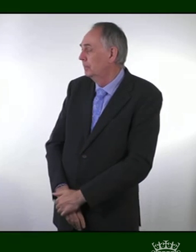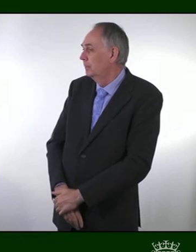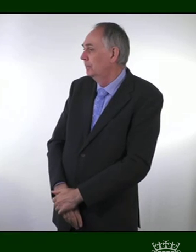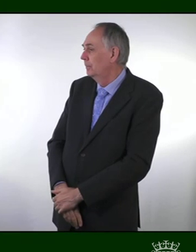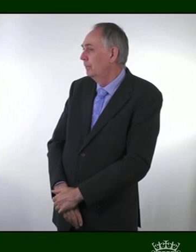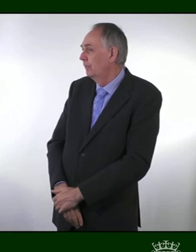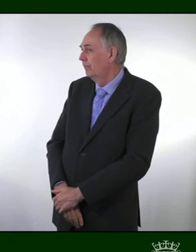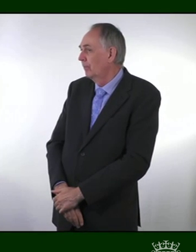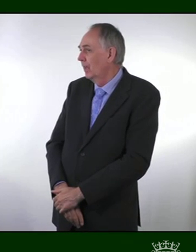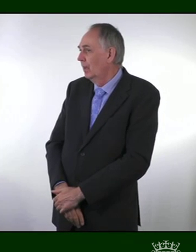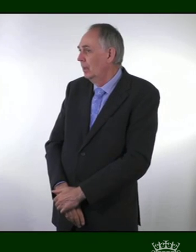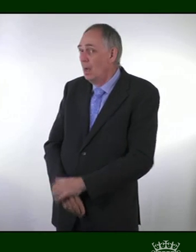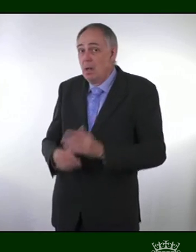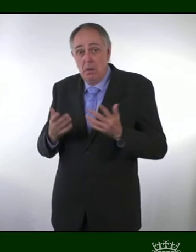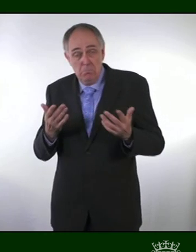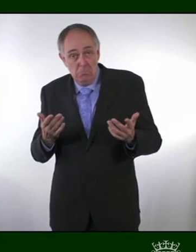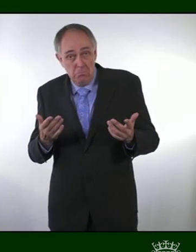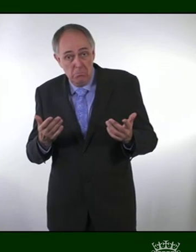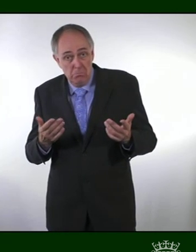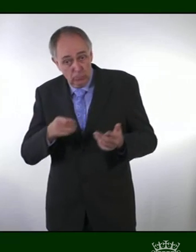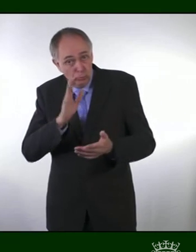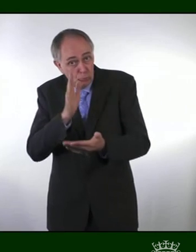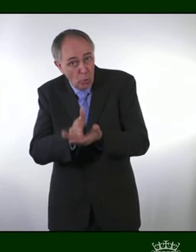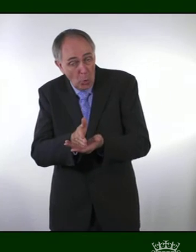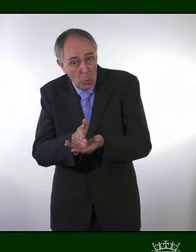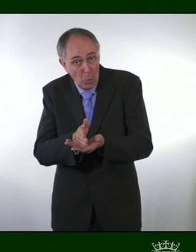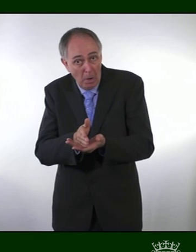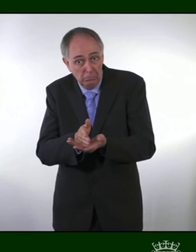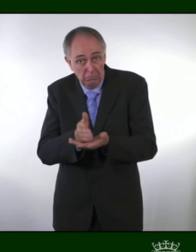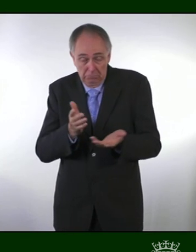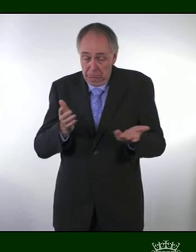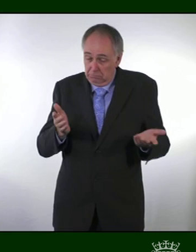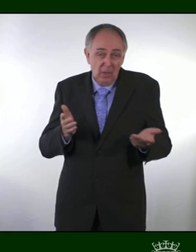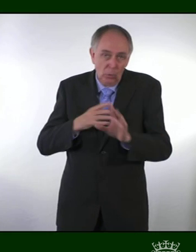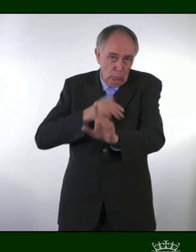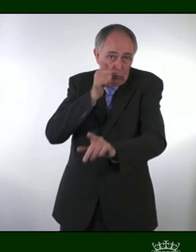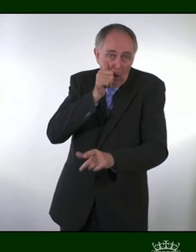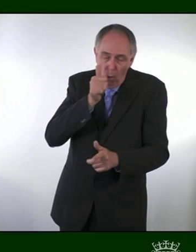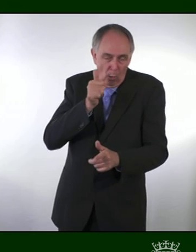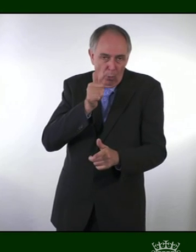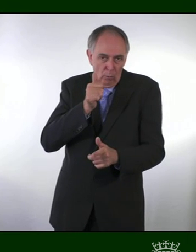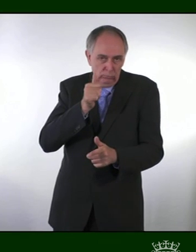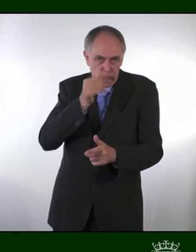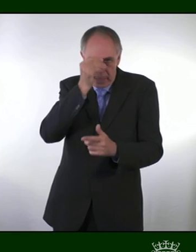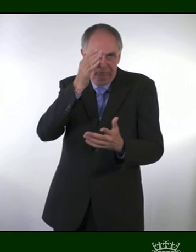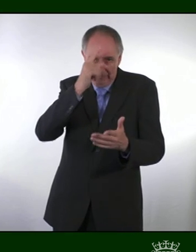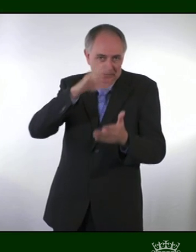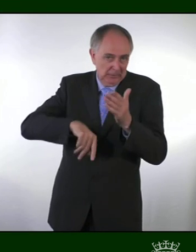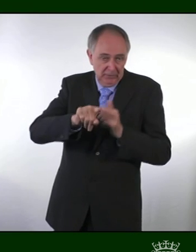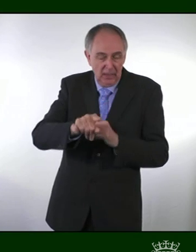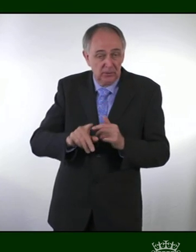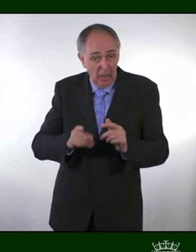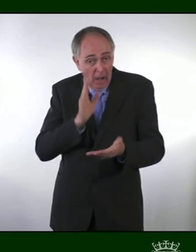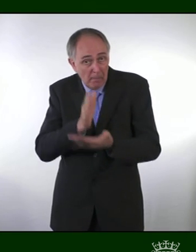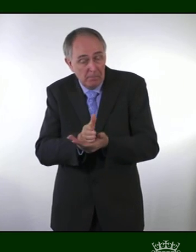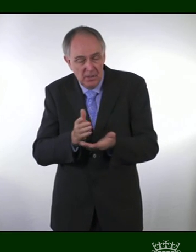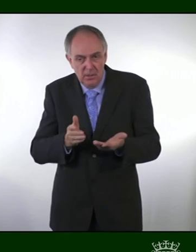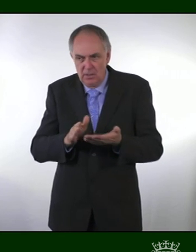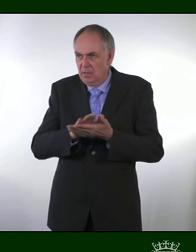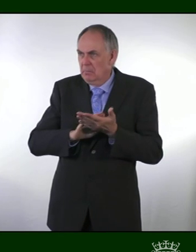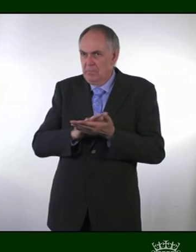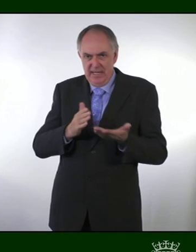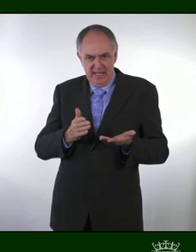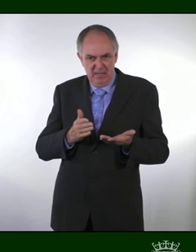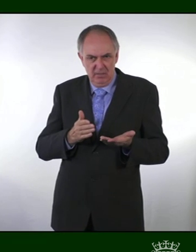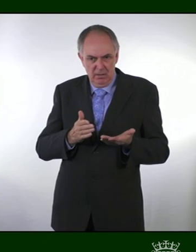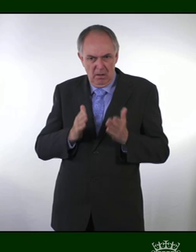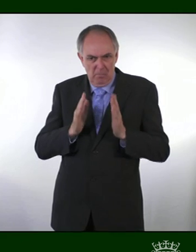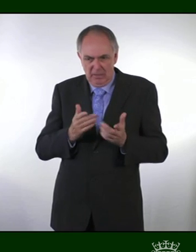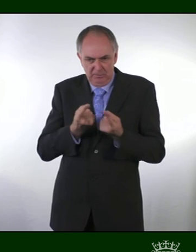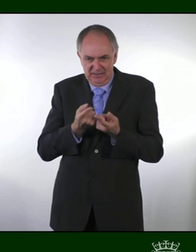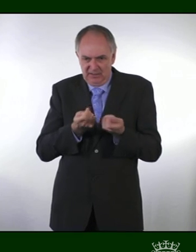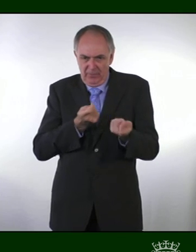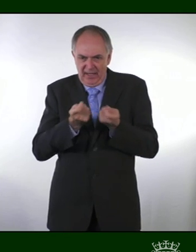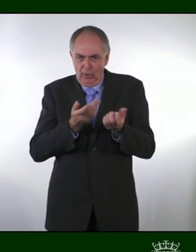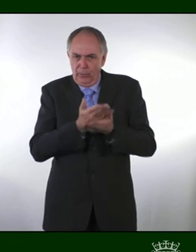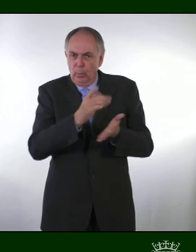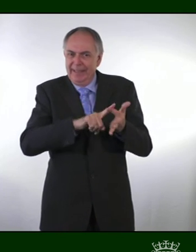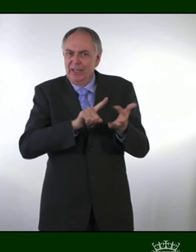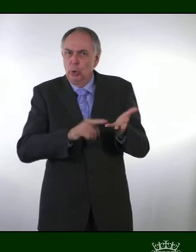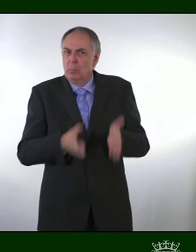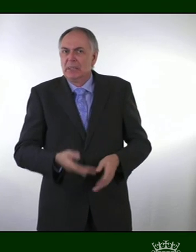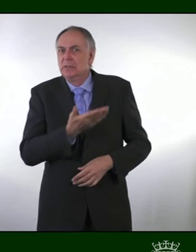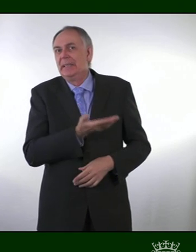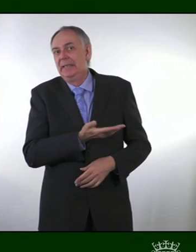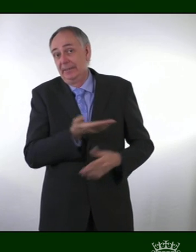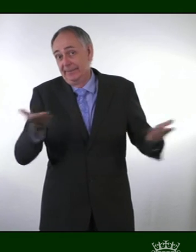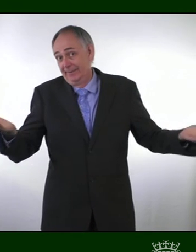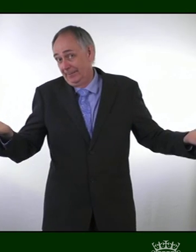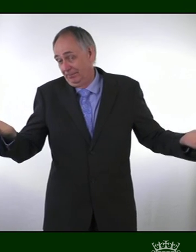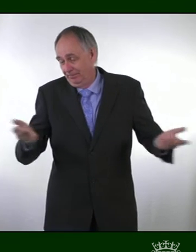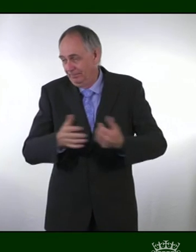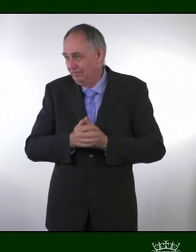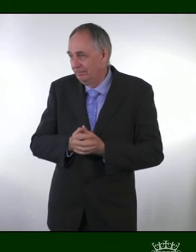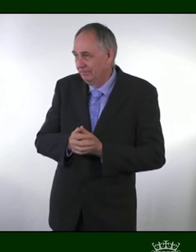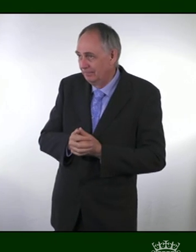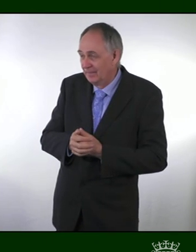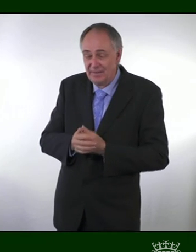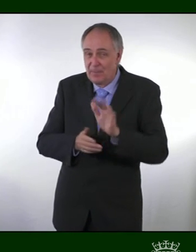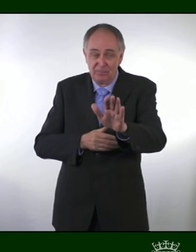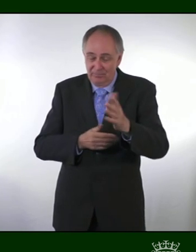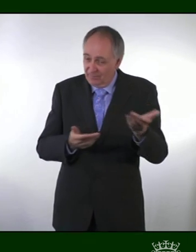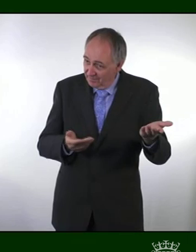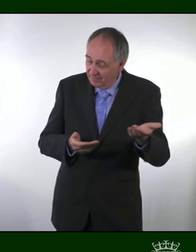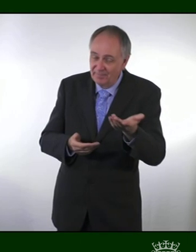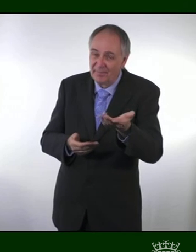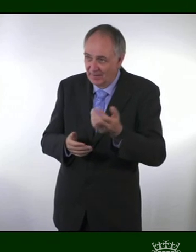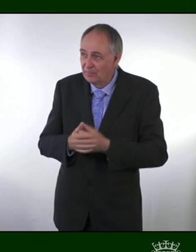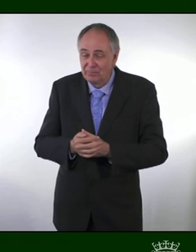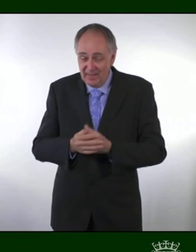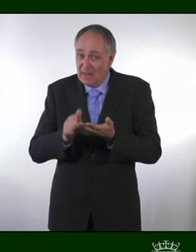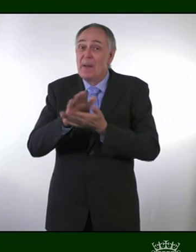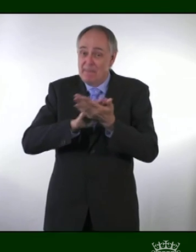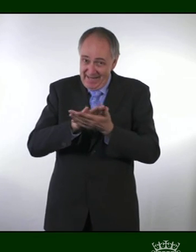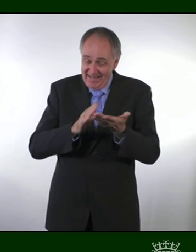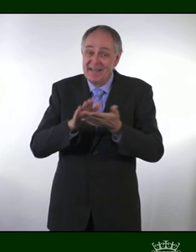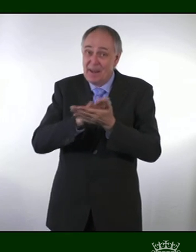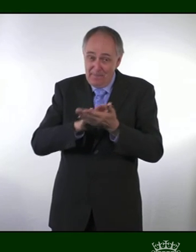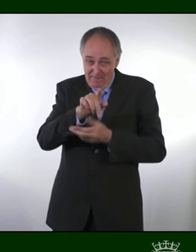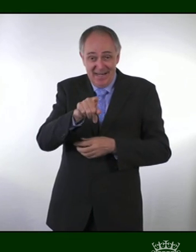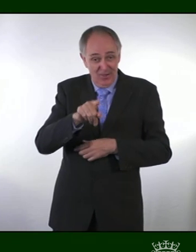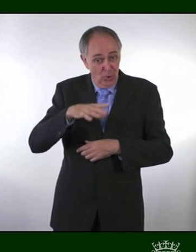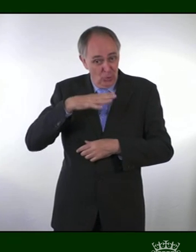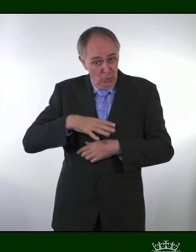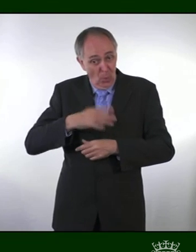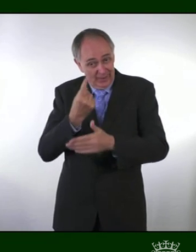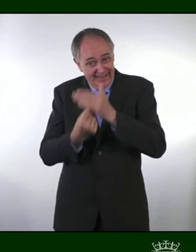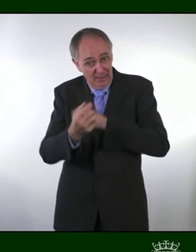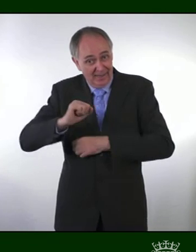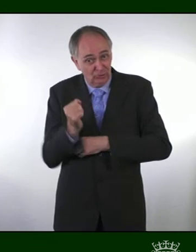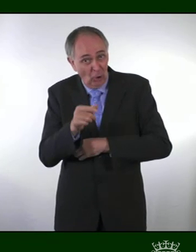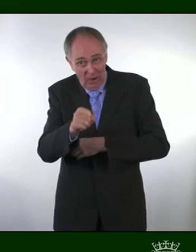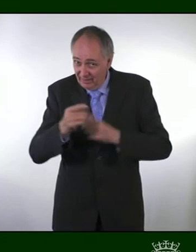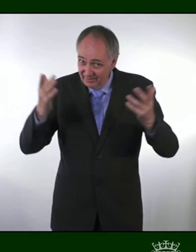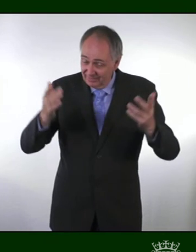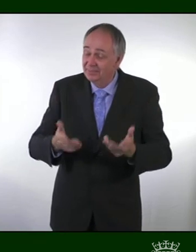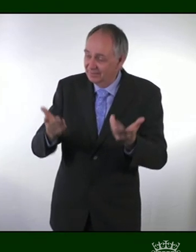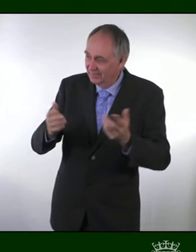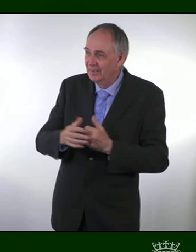Yes. If what the right honourable Gentleman says is indeed the case—I am sure that he knows exactly whereof he speaks—I can only say that it must be one of those things that is currently governed by the laws of the EU, to which he is bound to return an independent Scotland, should that catastrophe ever arise.